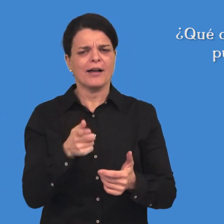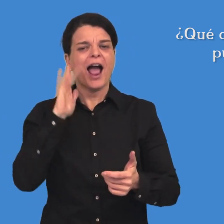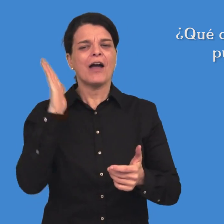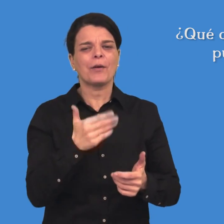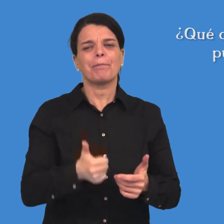afectar